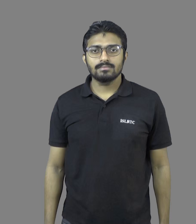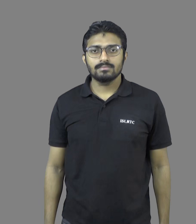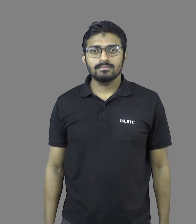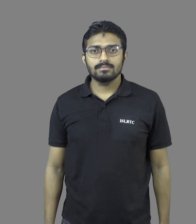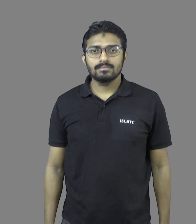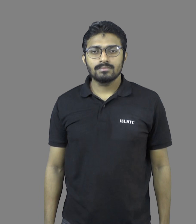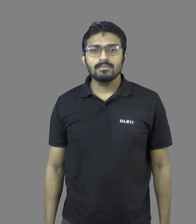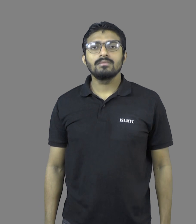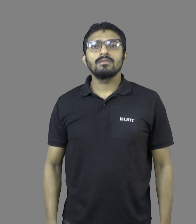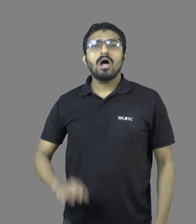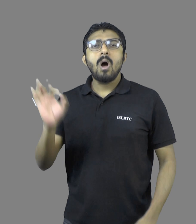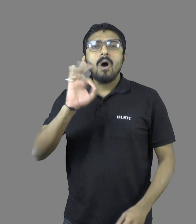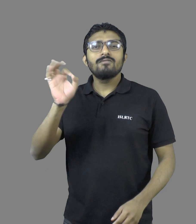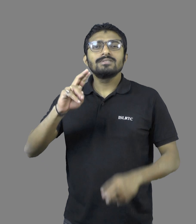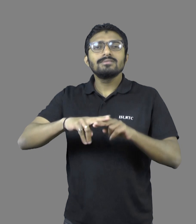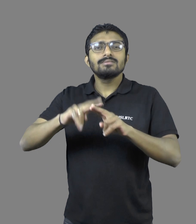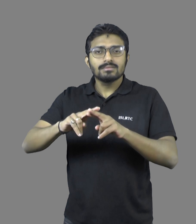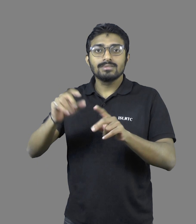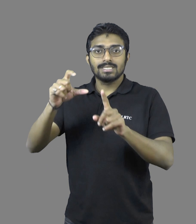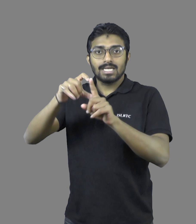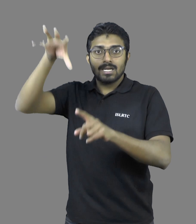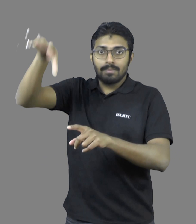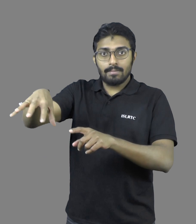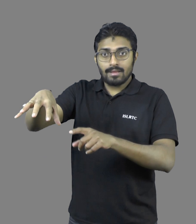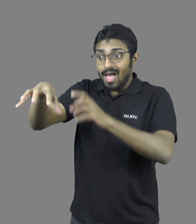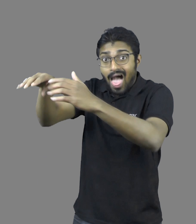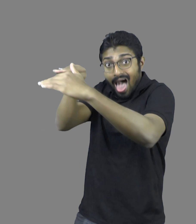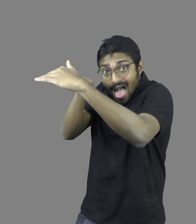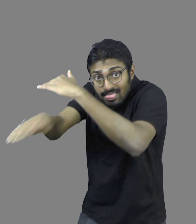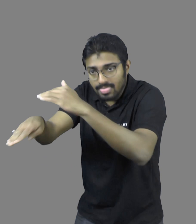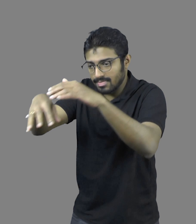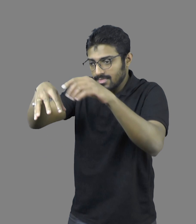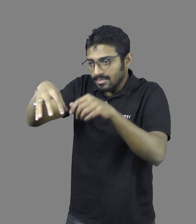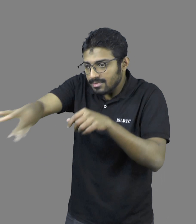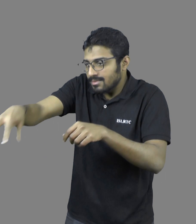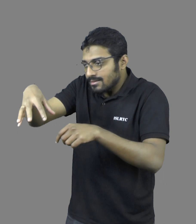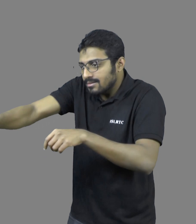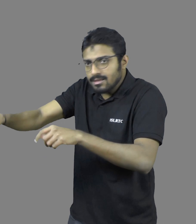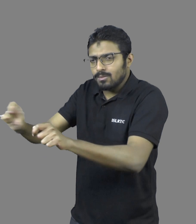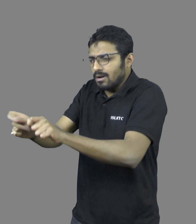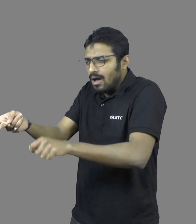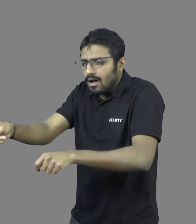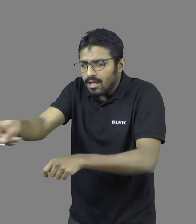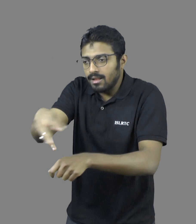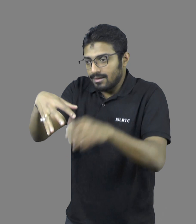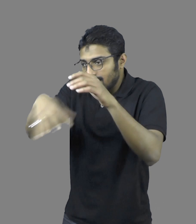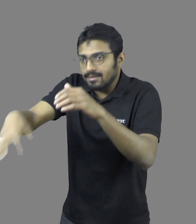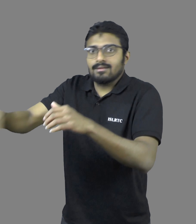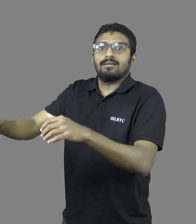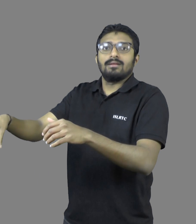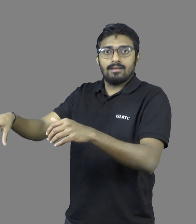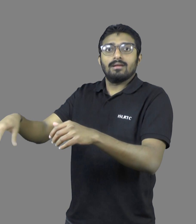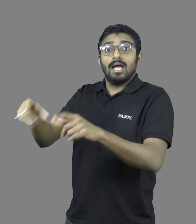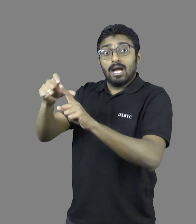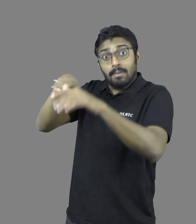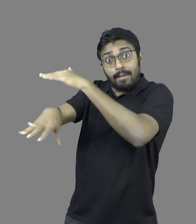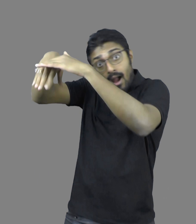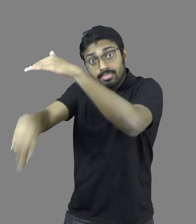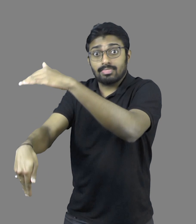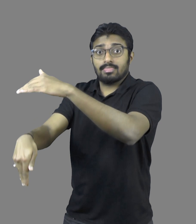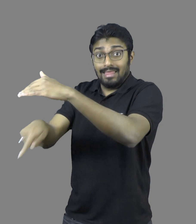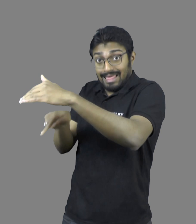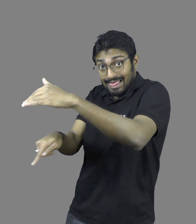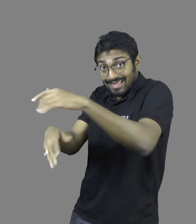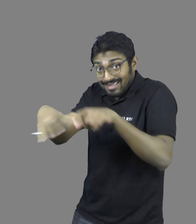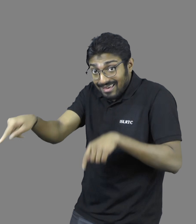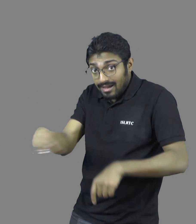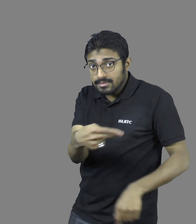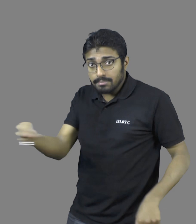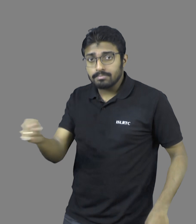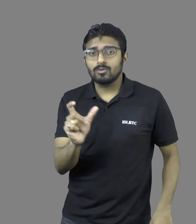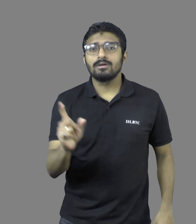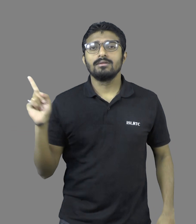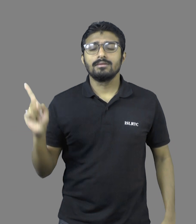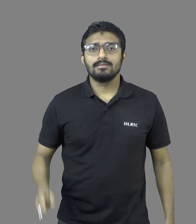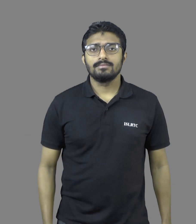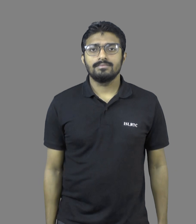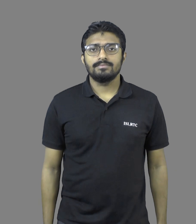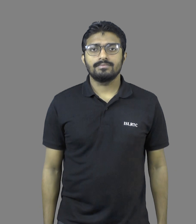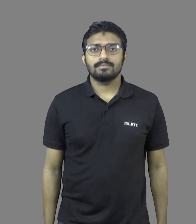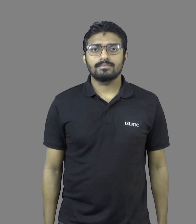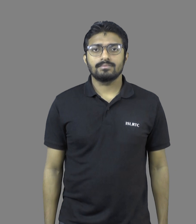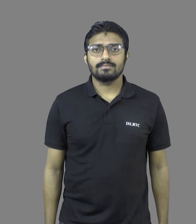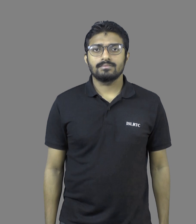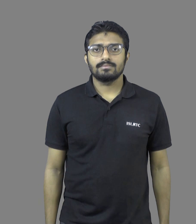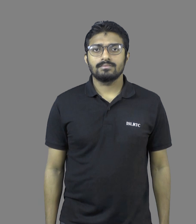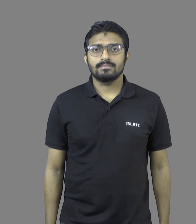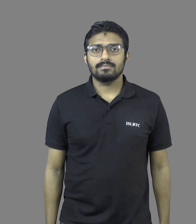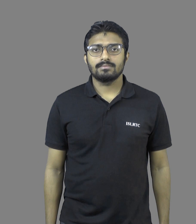Division